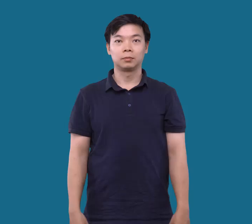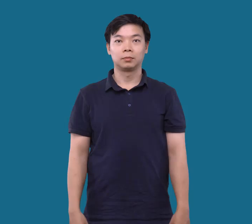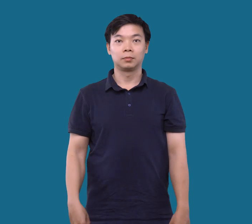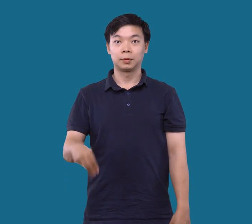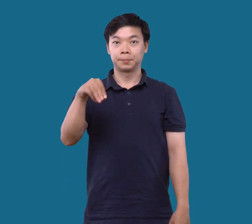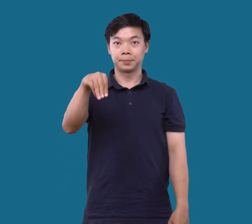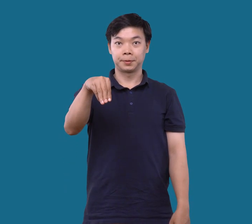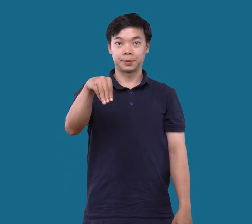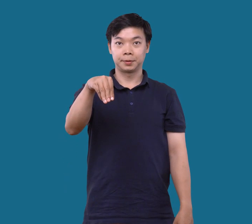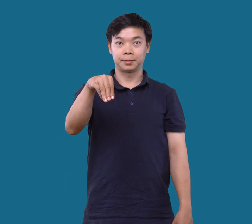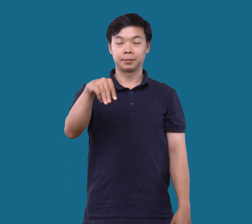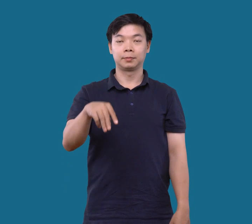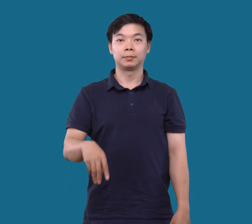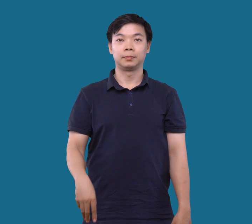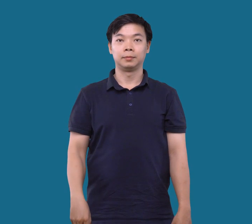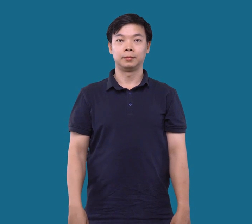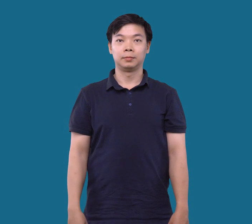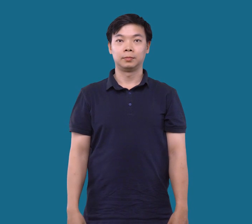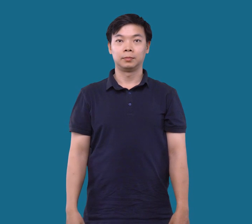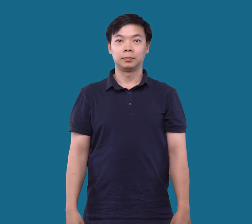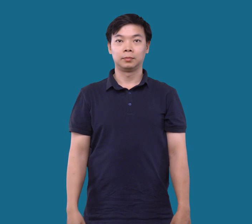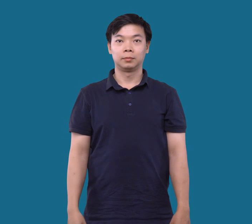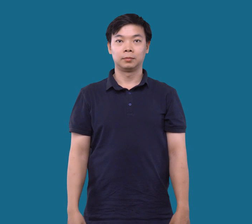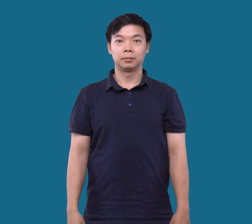mét (m)